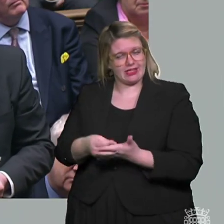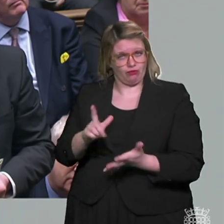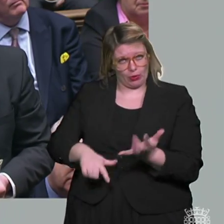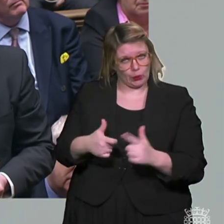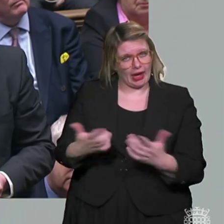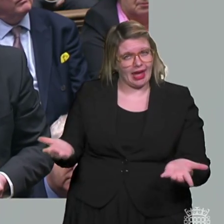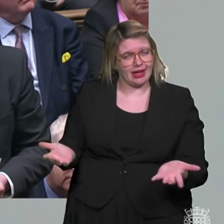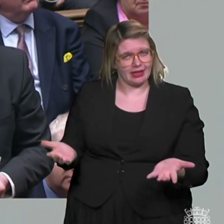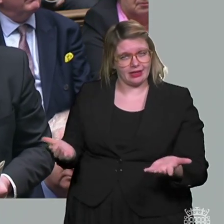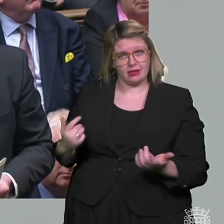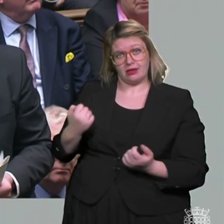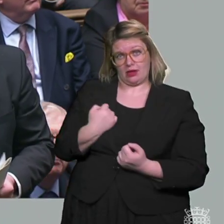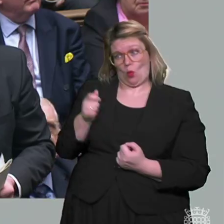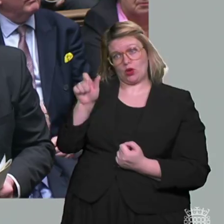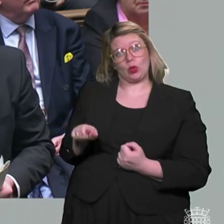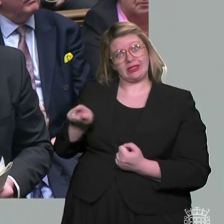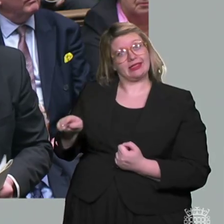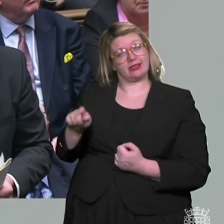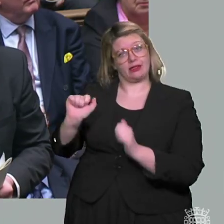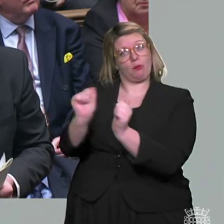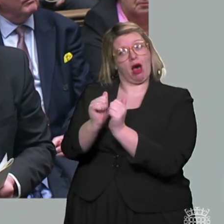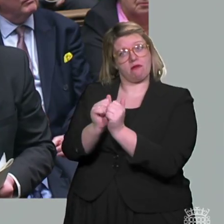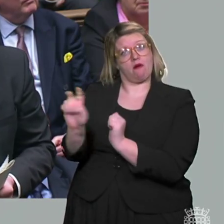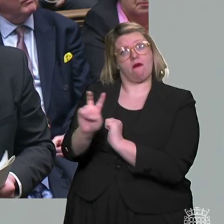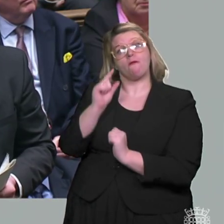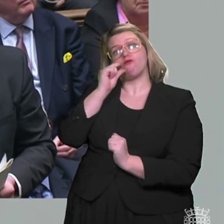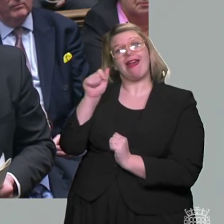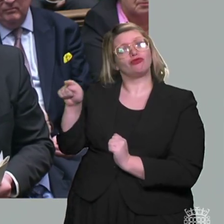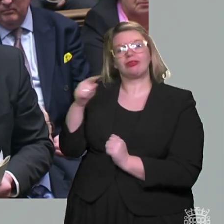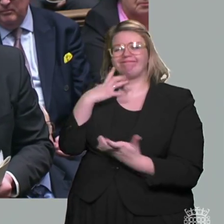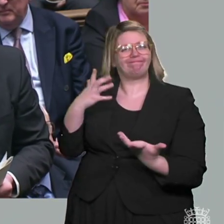My constituent Ms McCallum’s long-term partner is French.